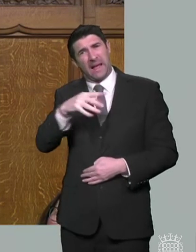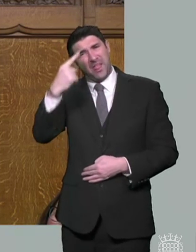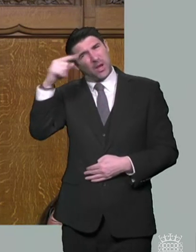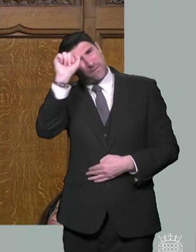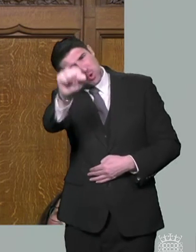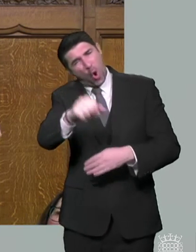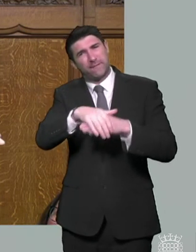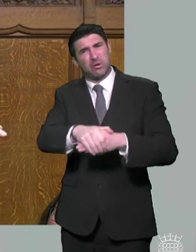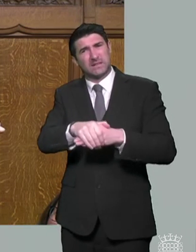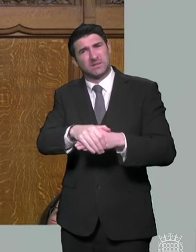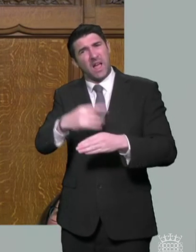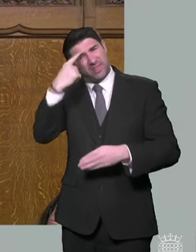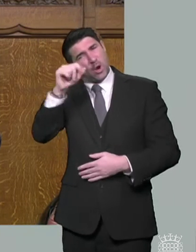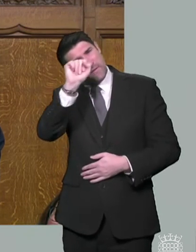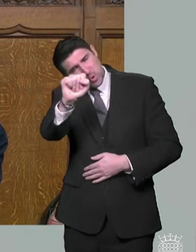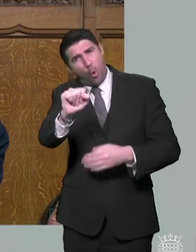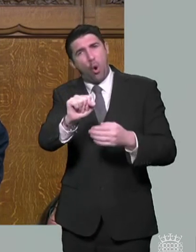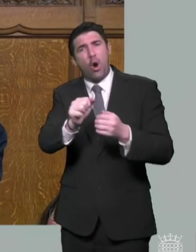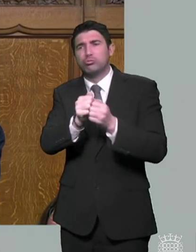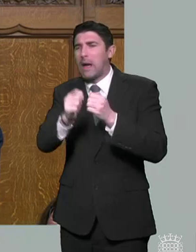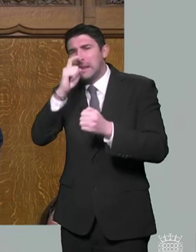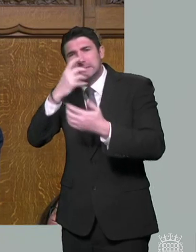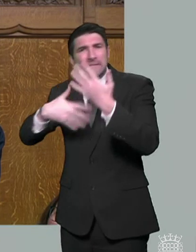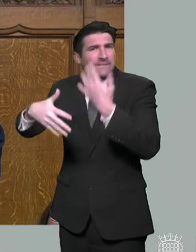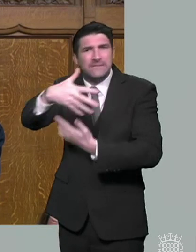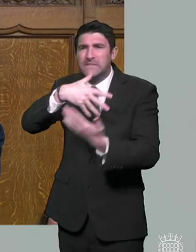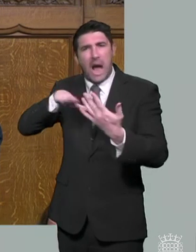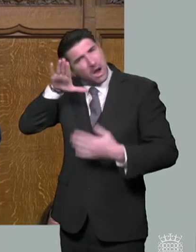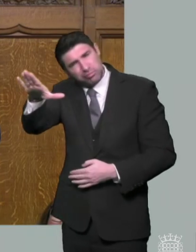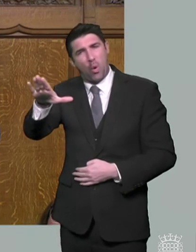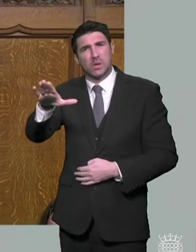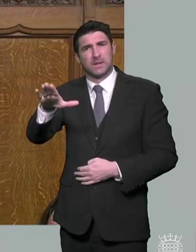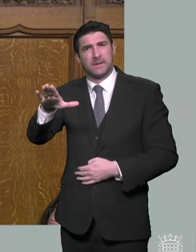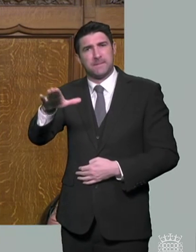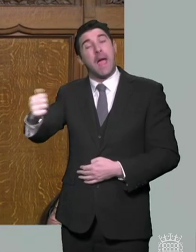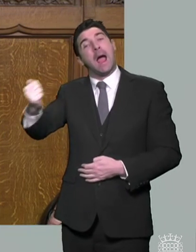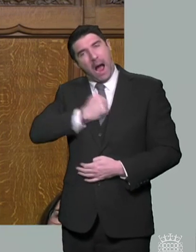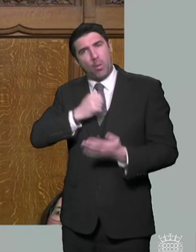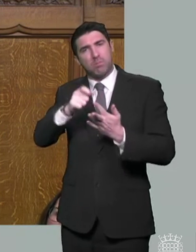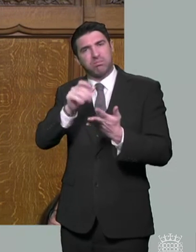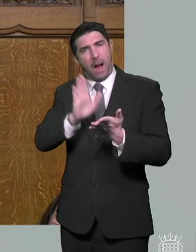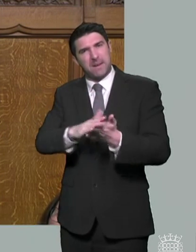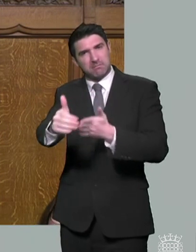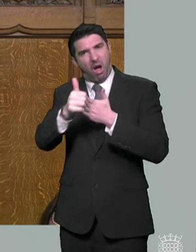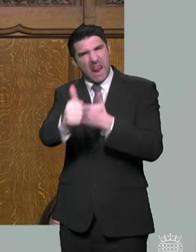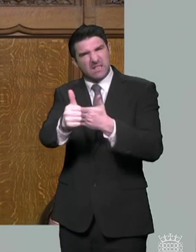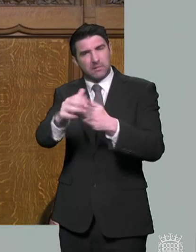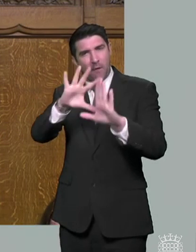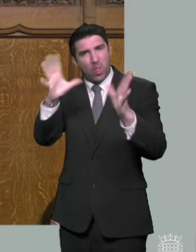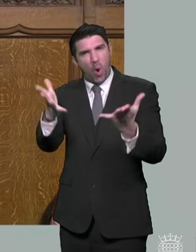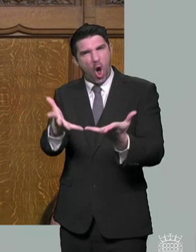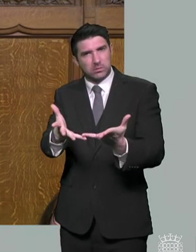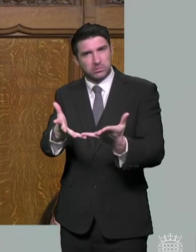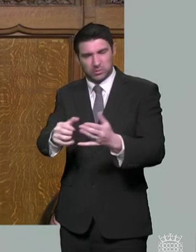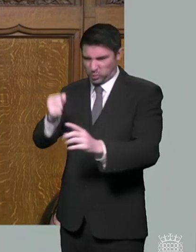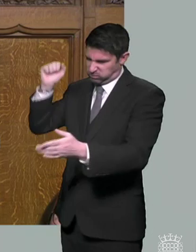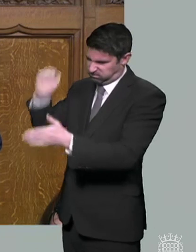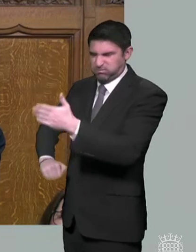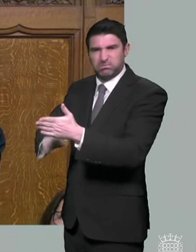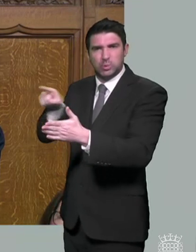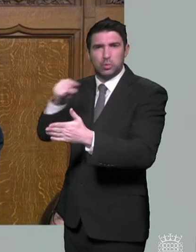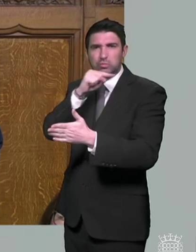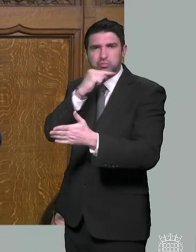They are going to be murdered. The Prime Minister has led the world in the reaction to what is going on and I am proud of what he has done.